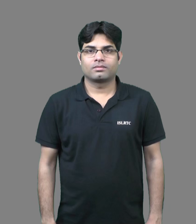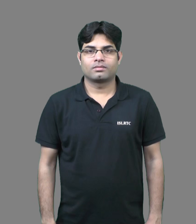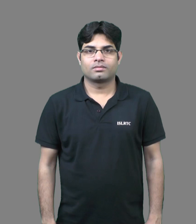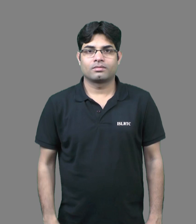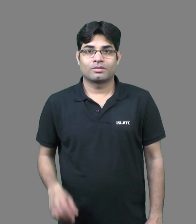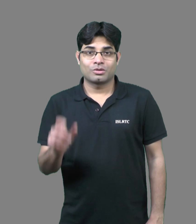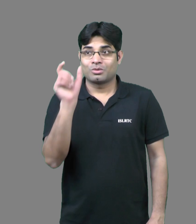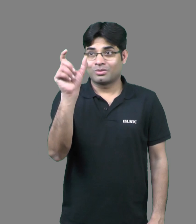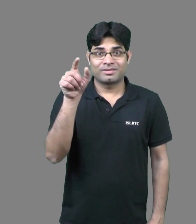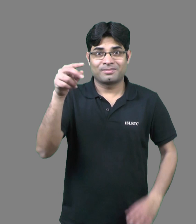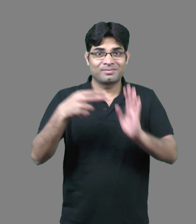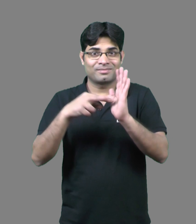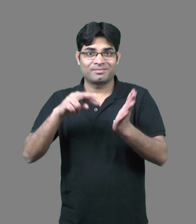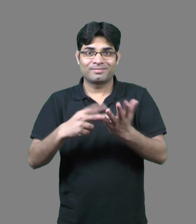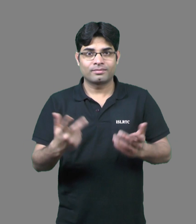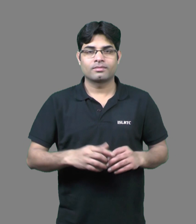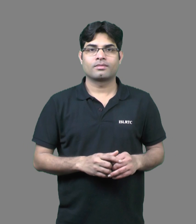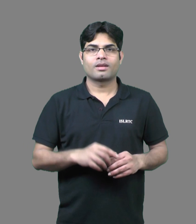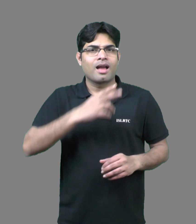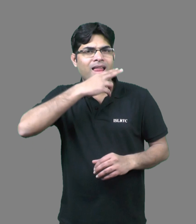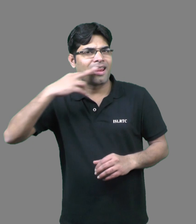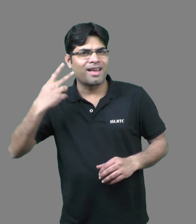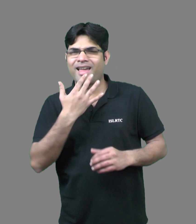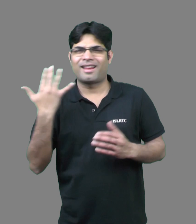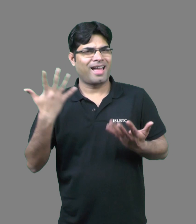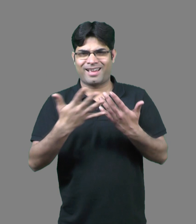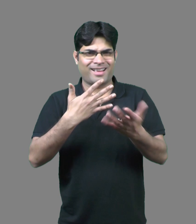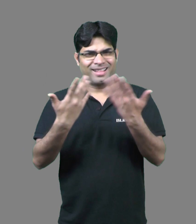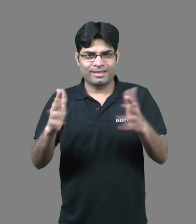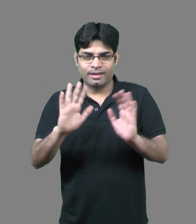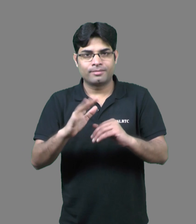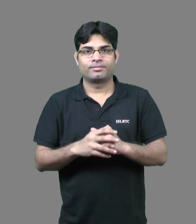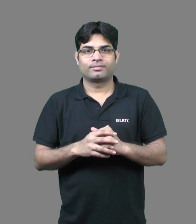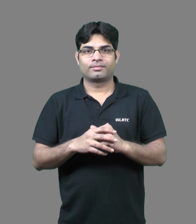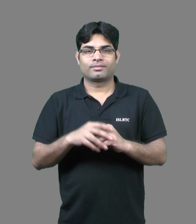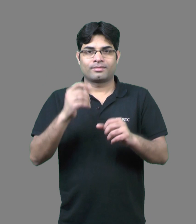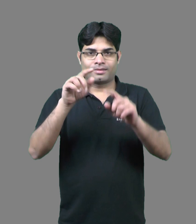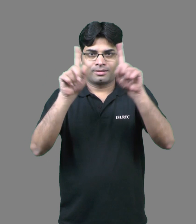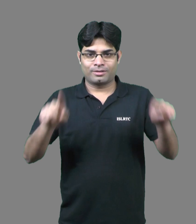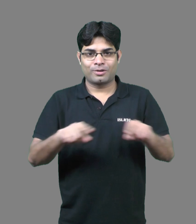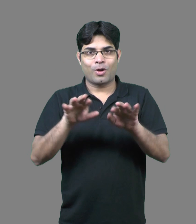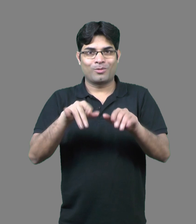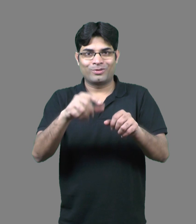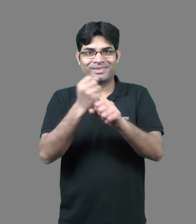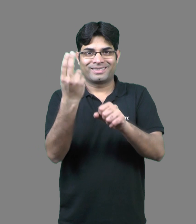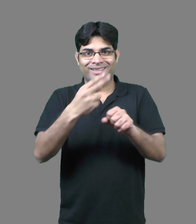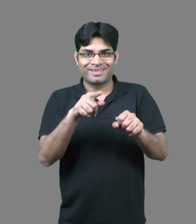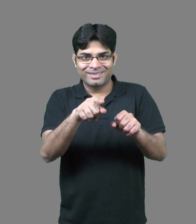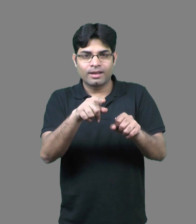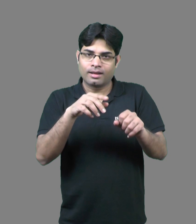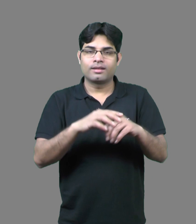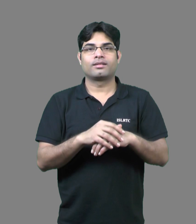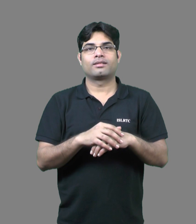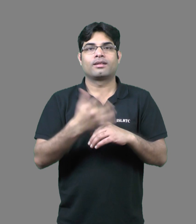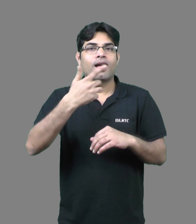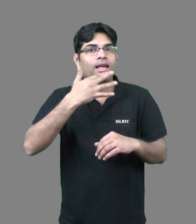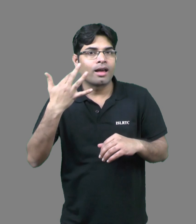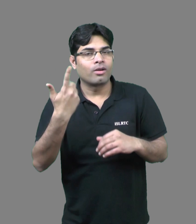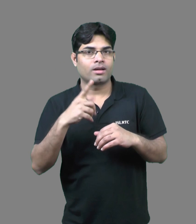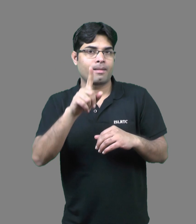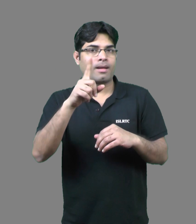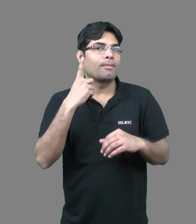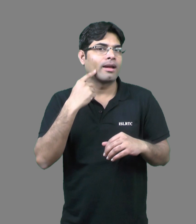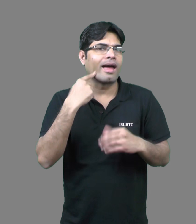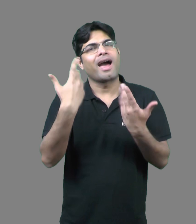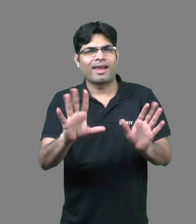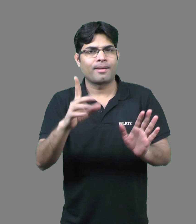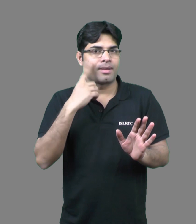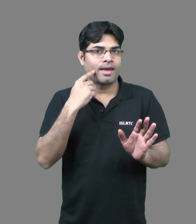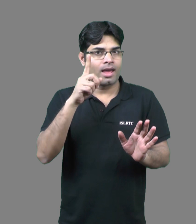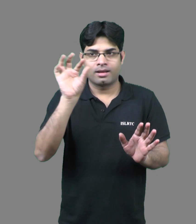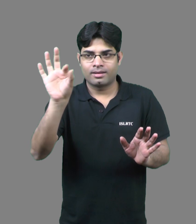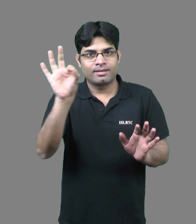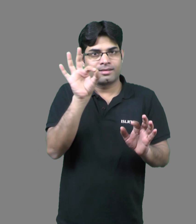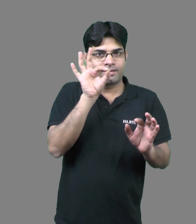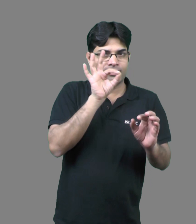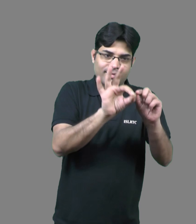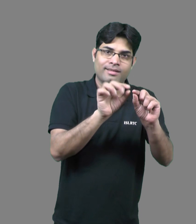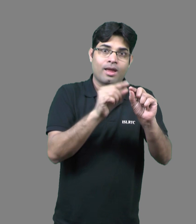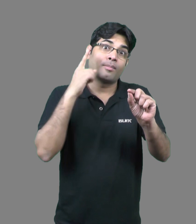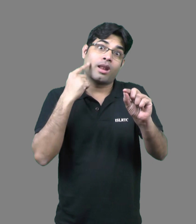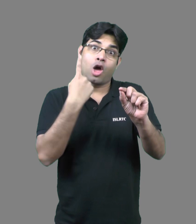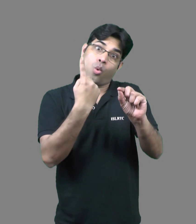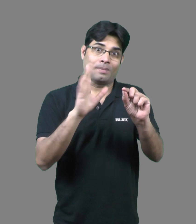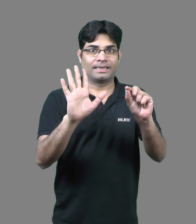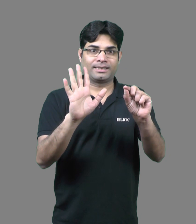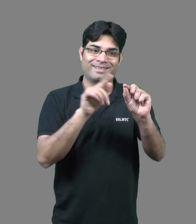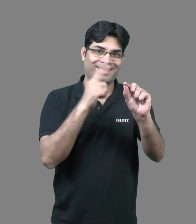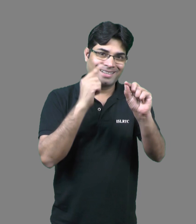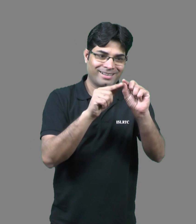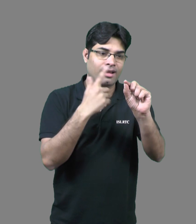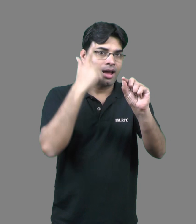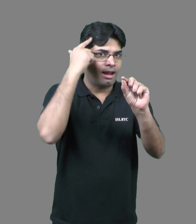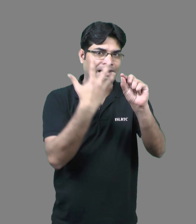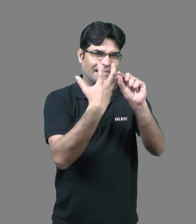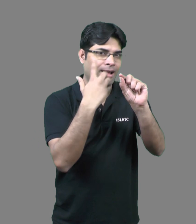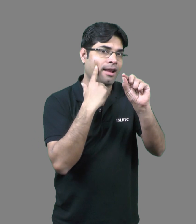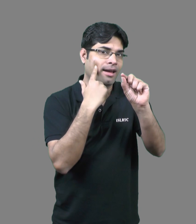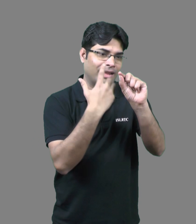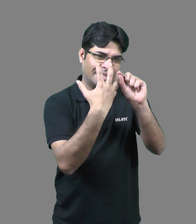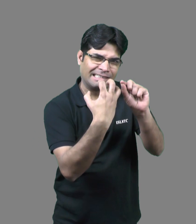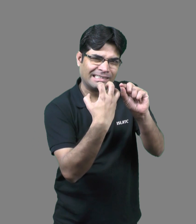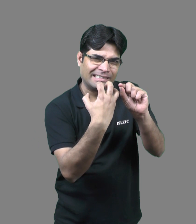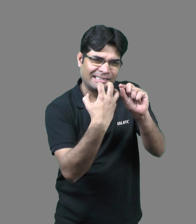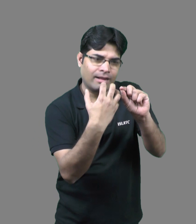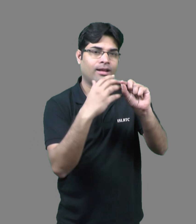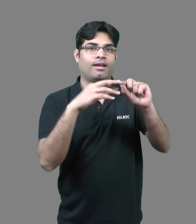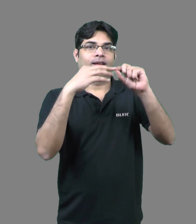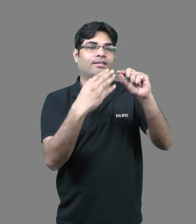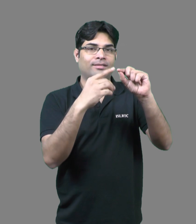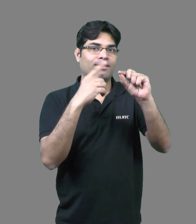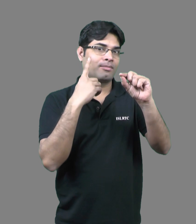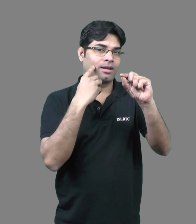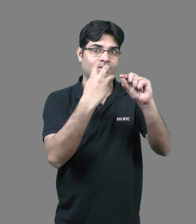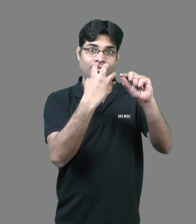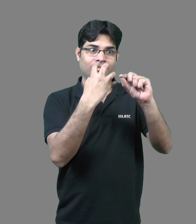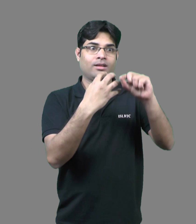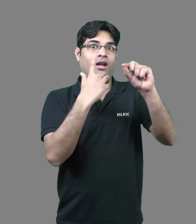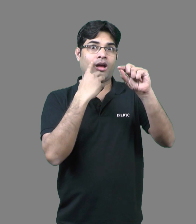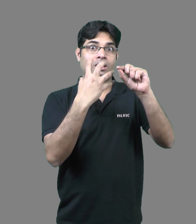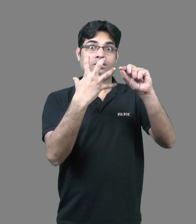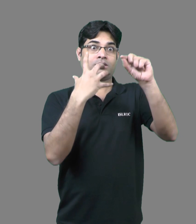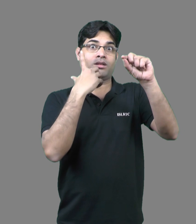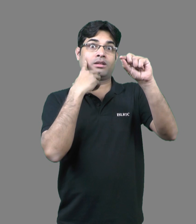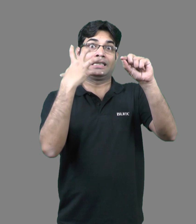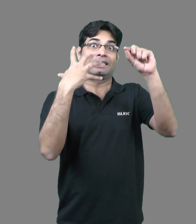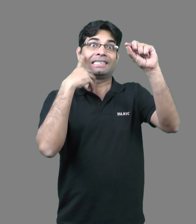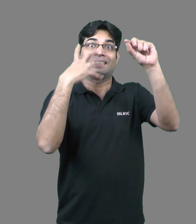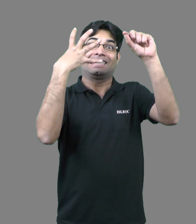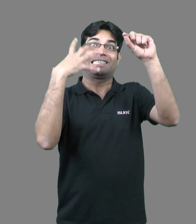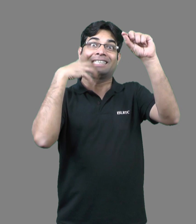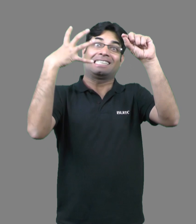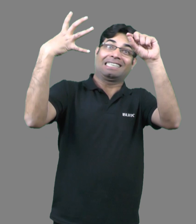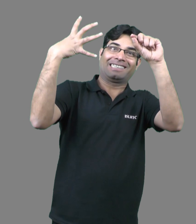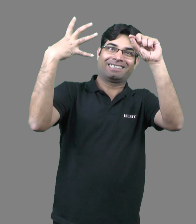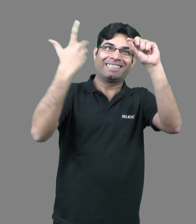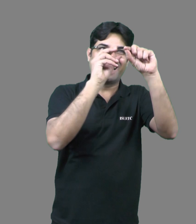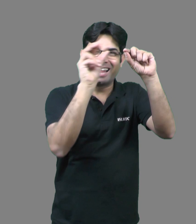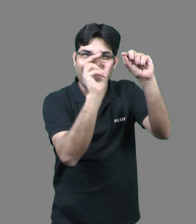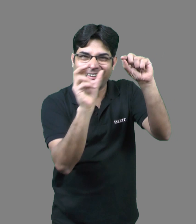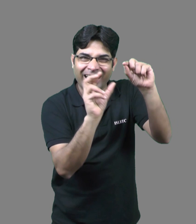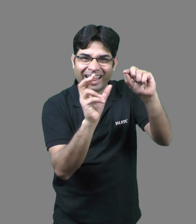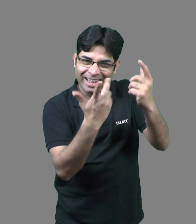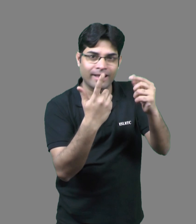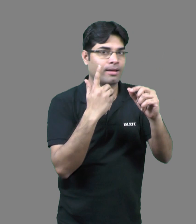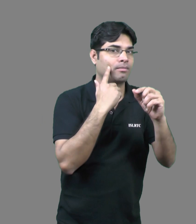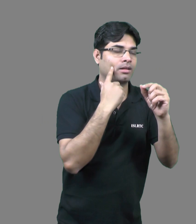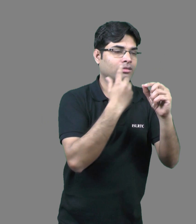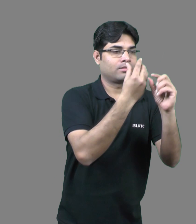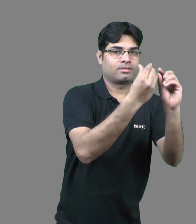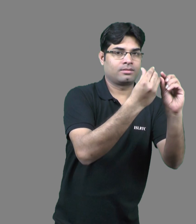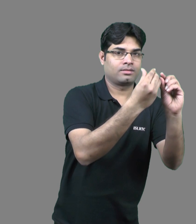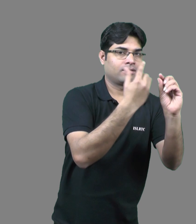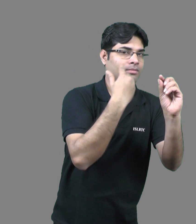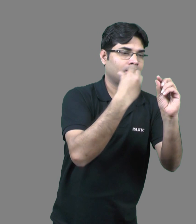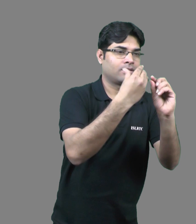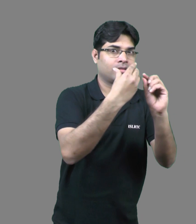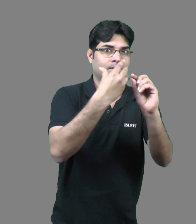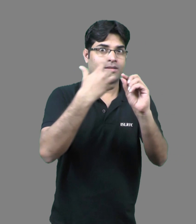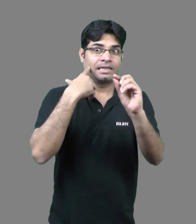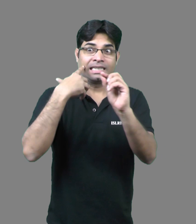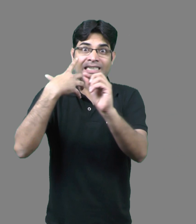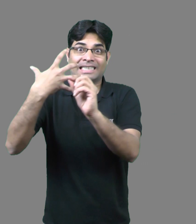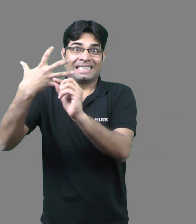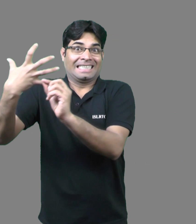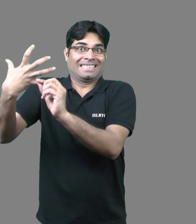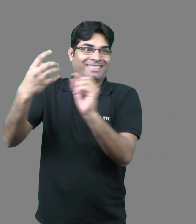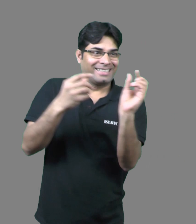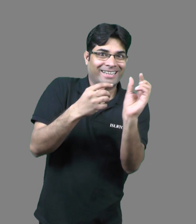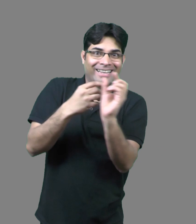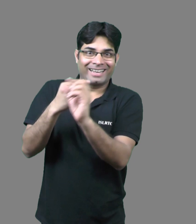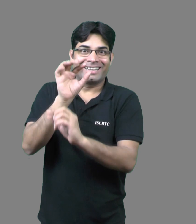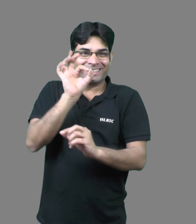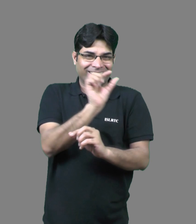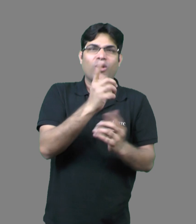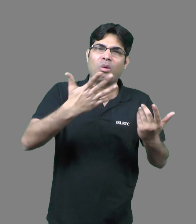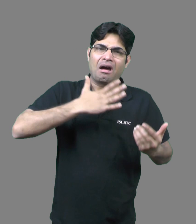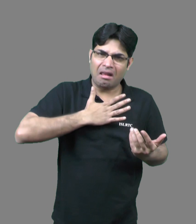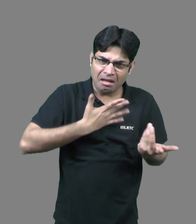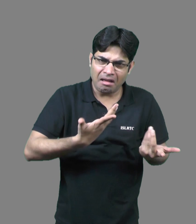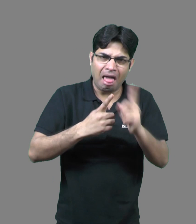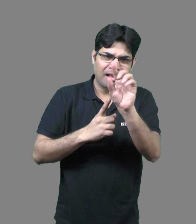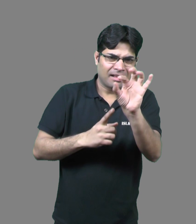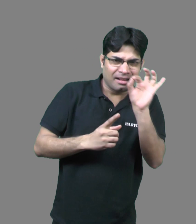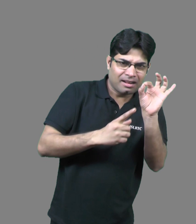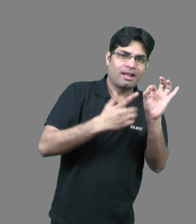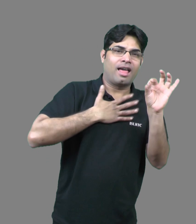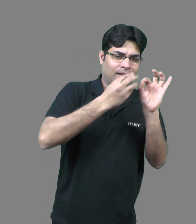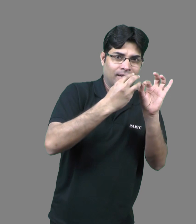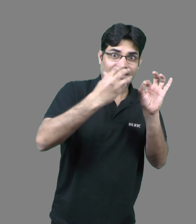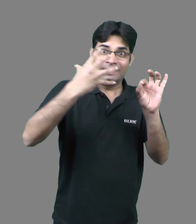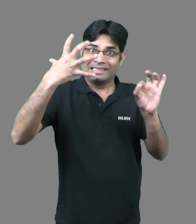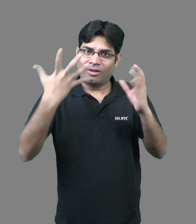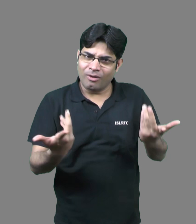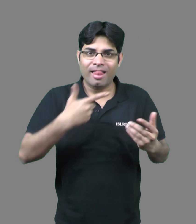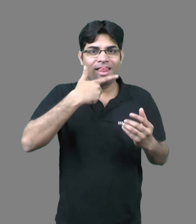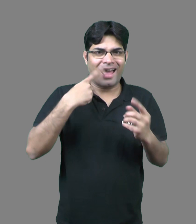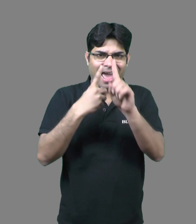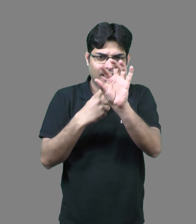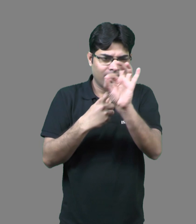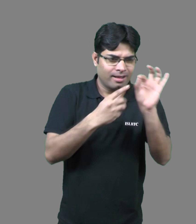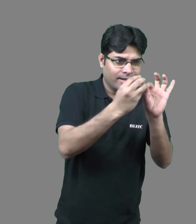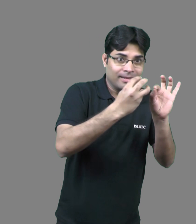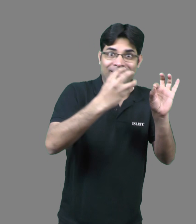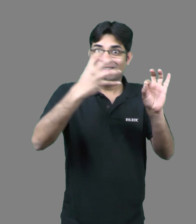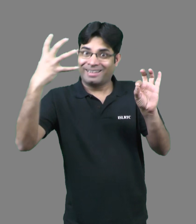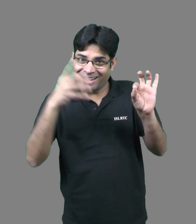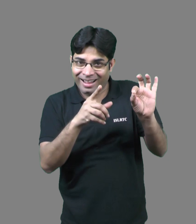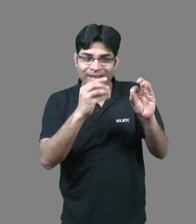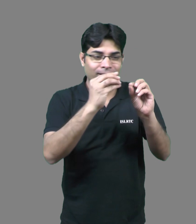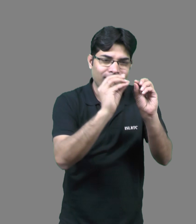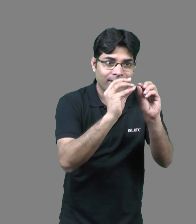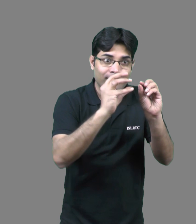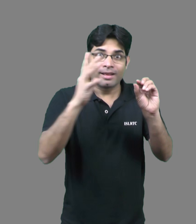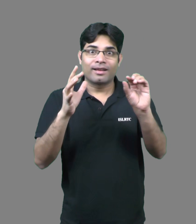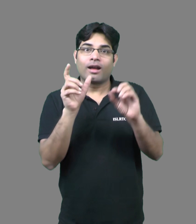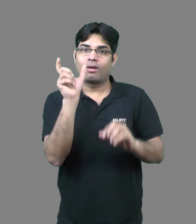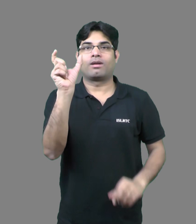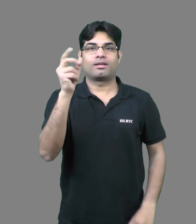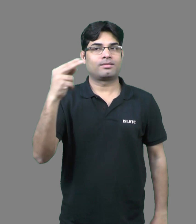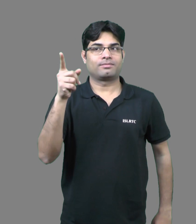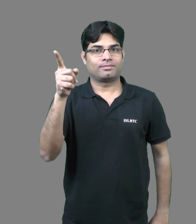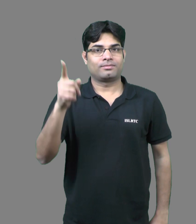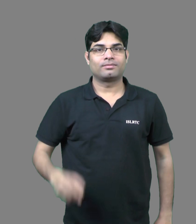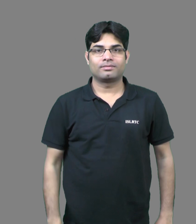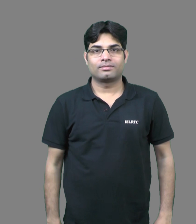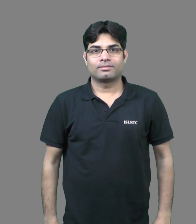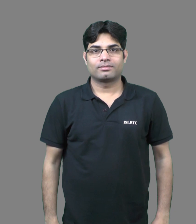Monochromatic Palette